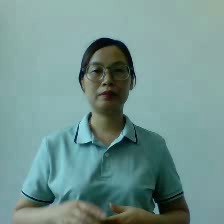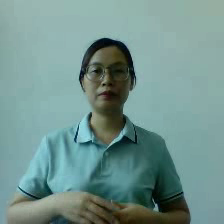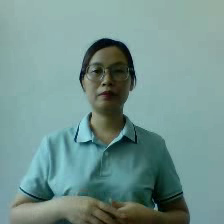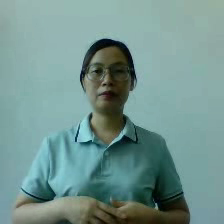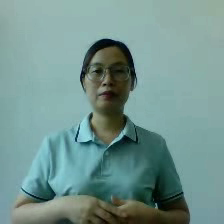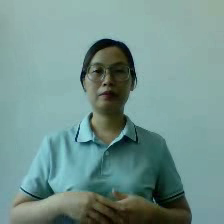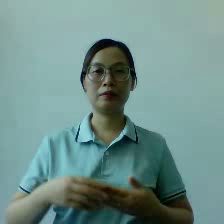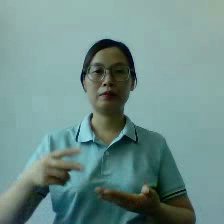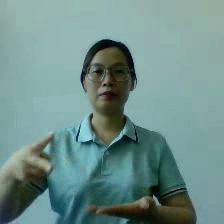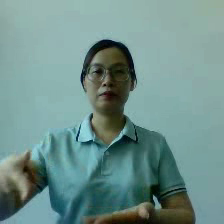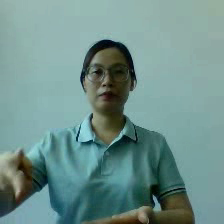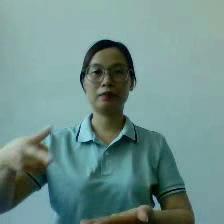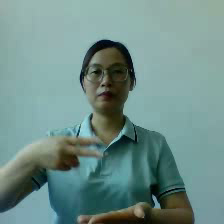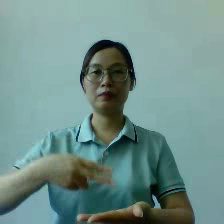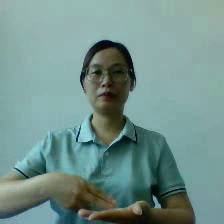Thức ăn